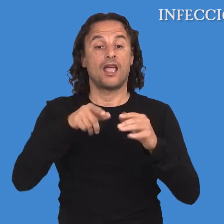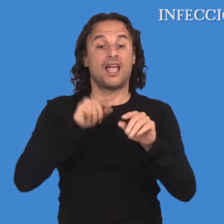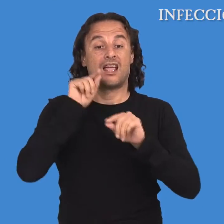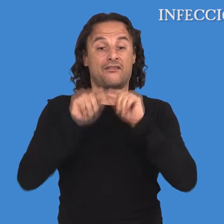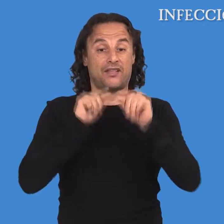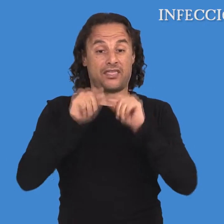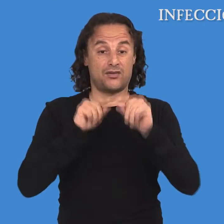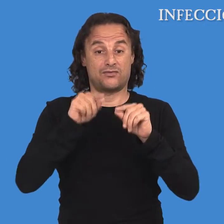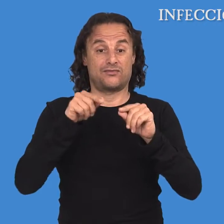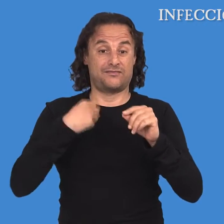virus